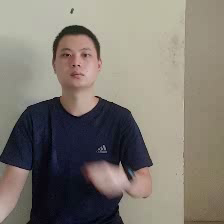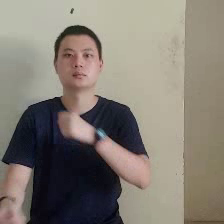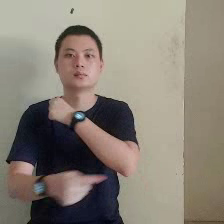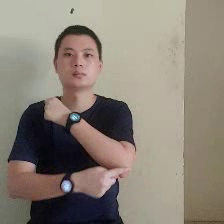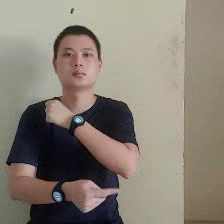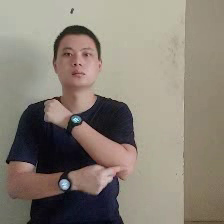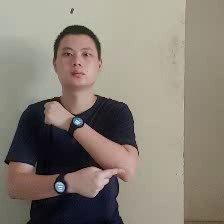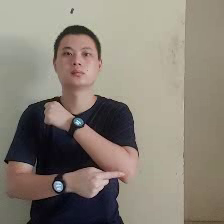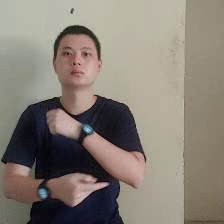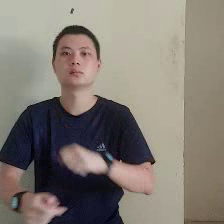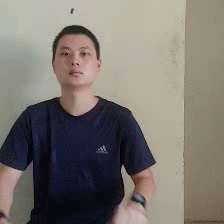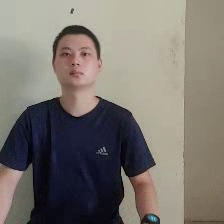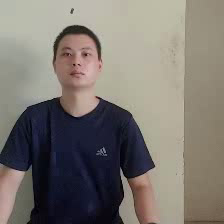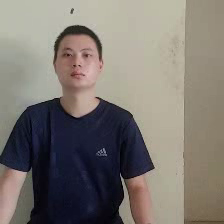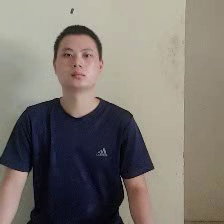Cám dỗ